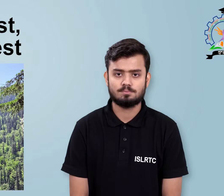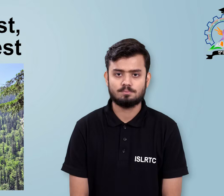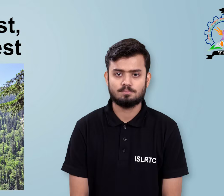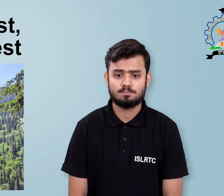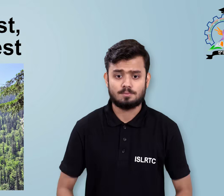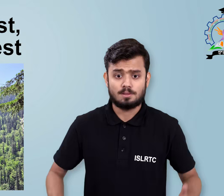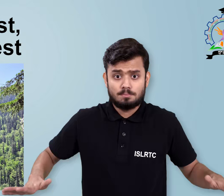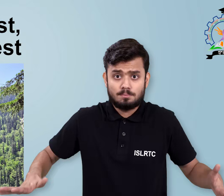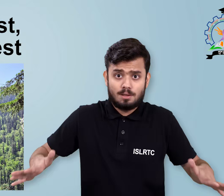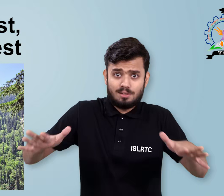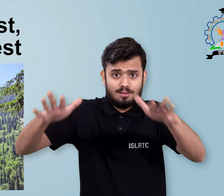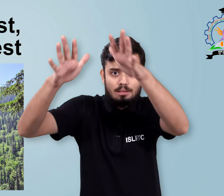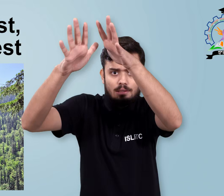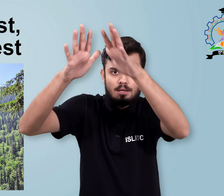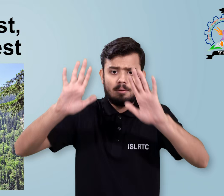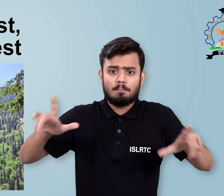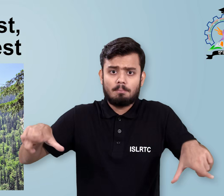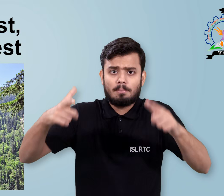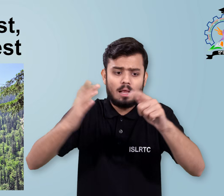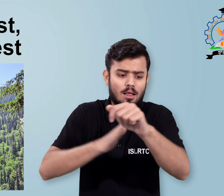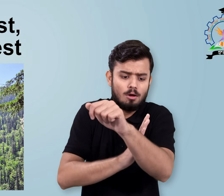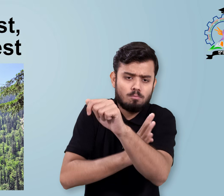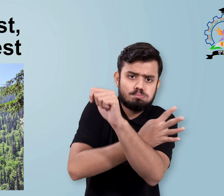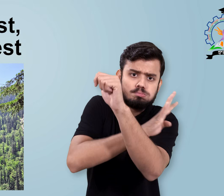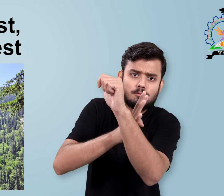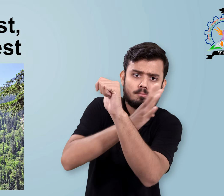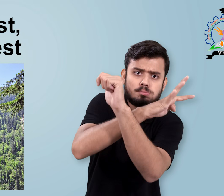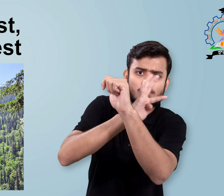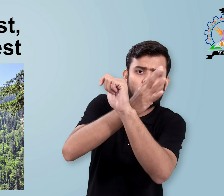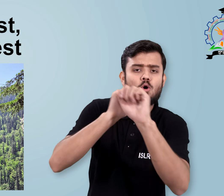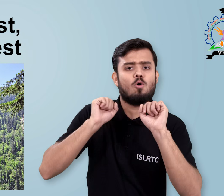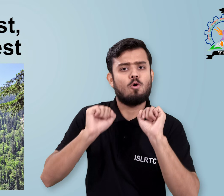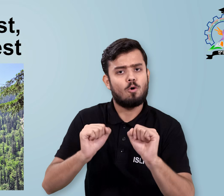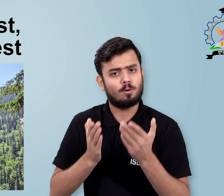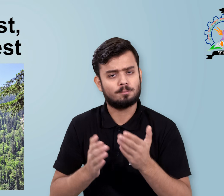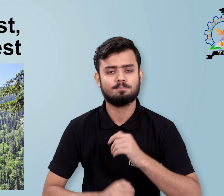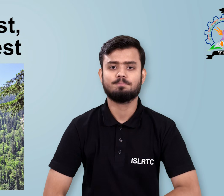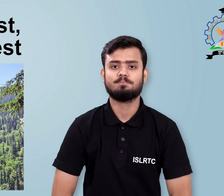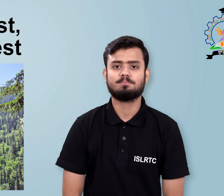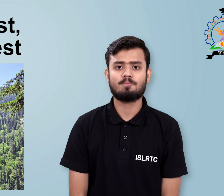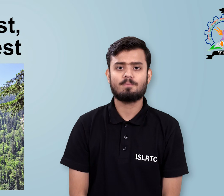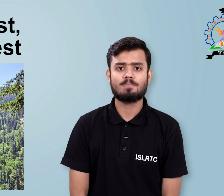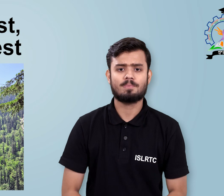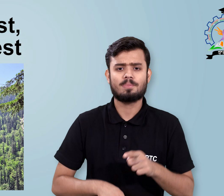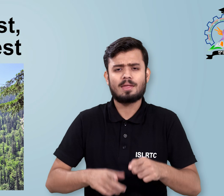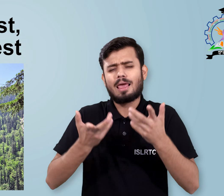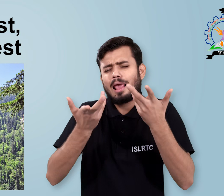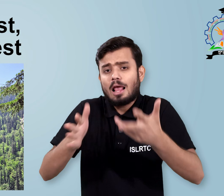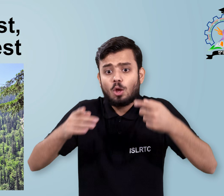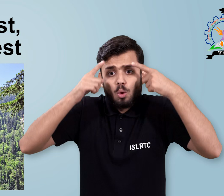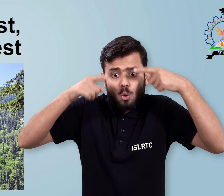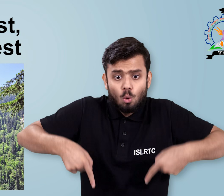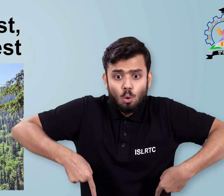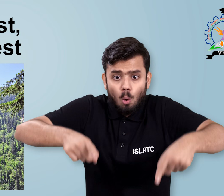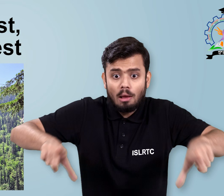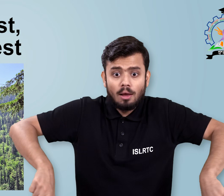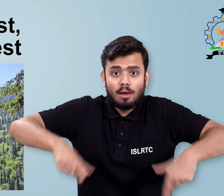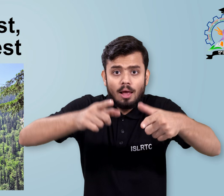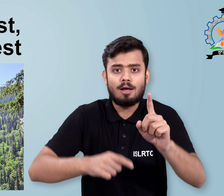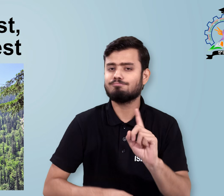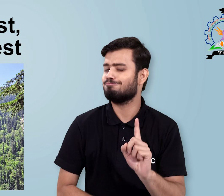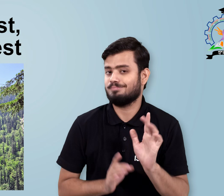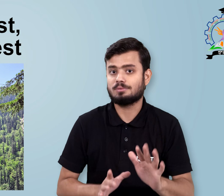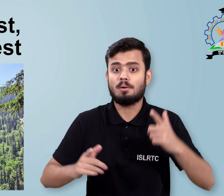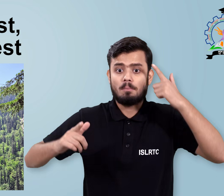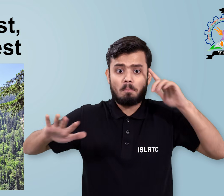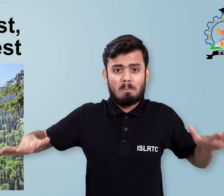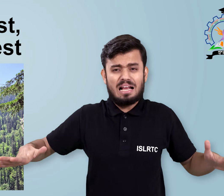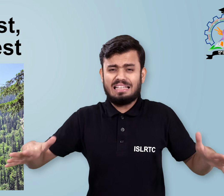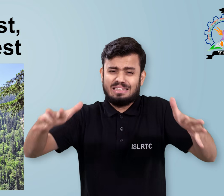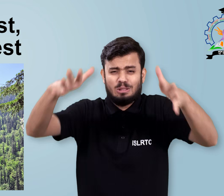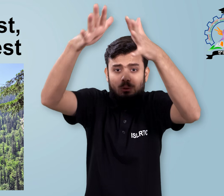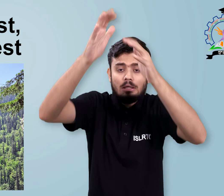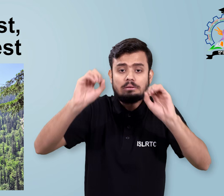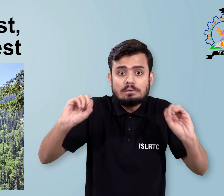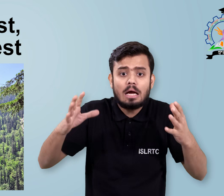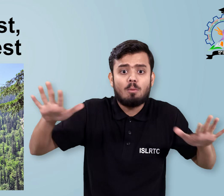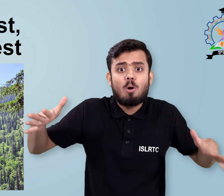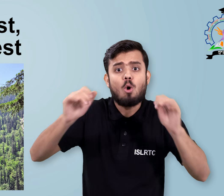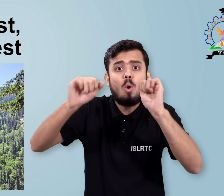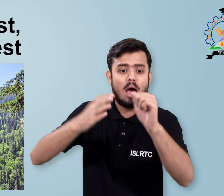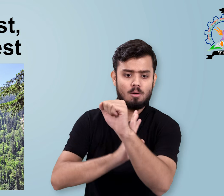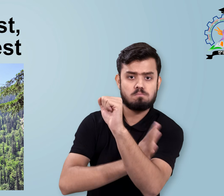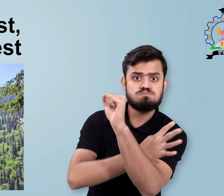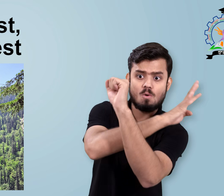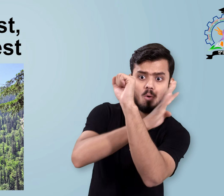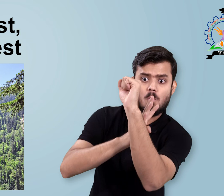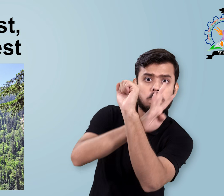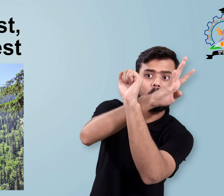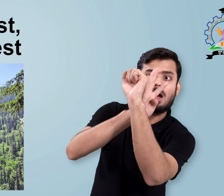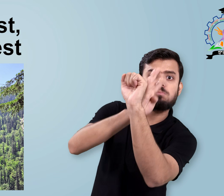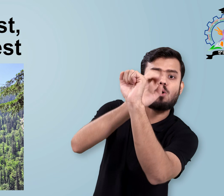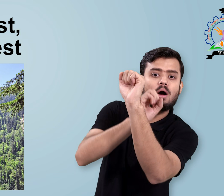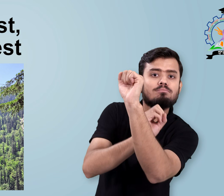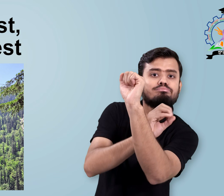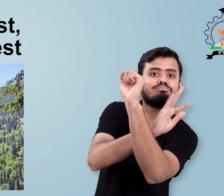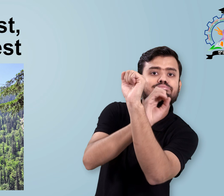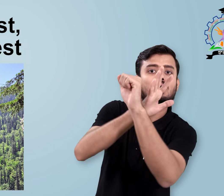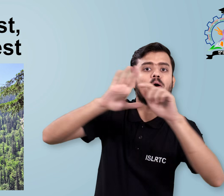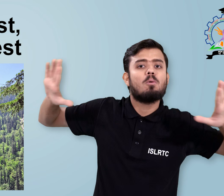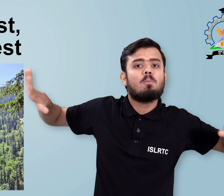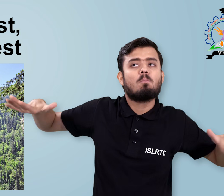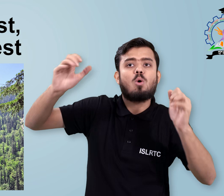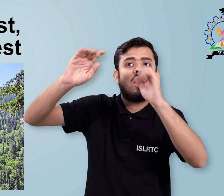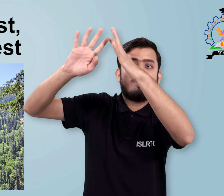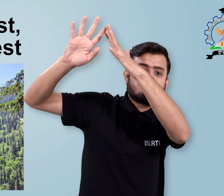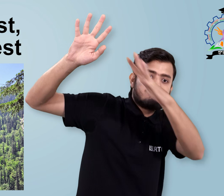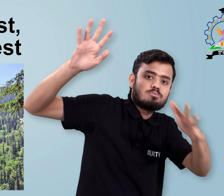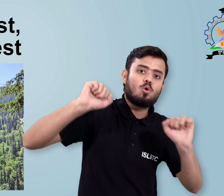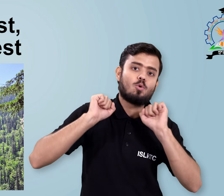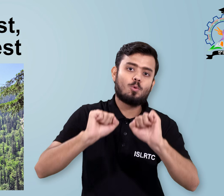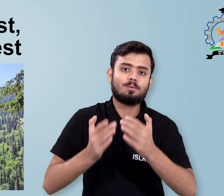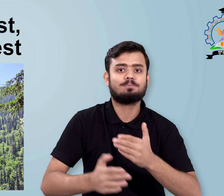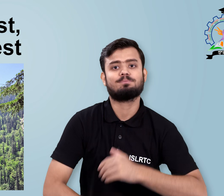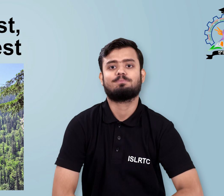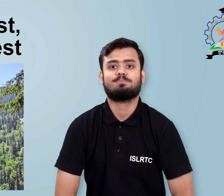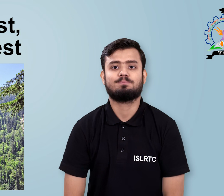Montane forest, Mountain forest A type of forest that grows in mountainous regions.